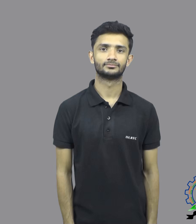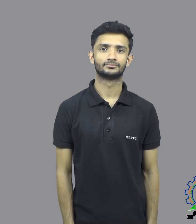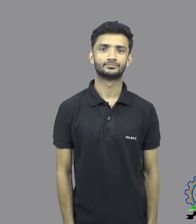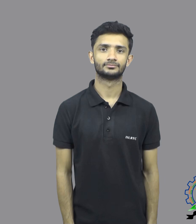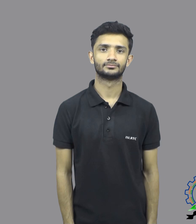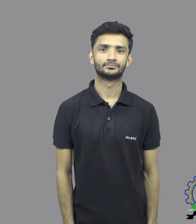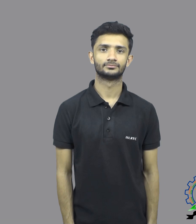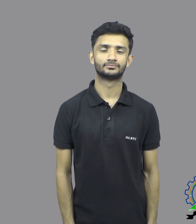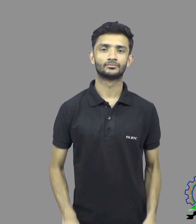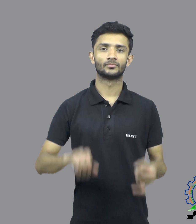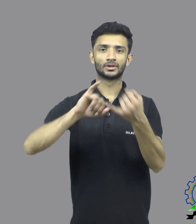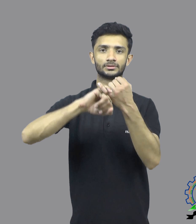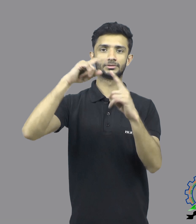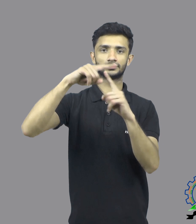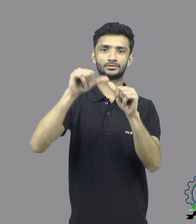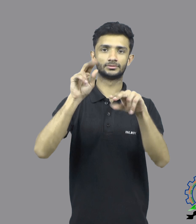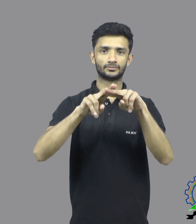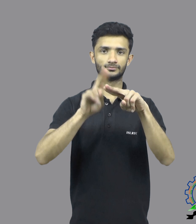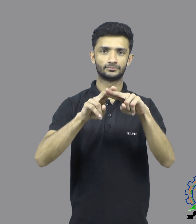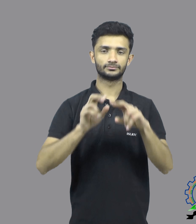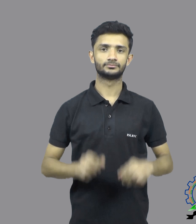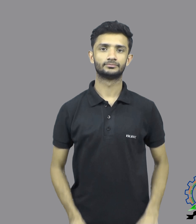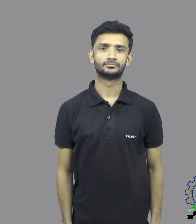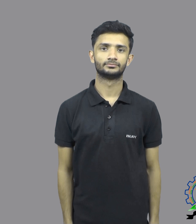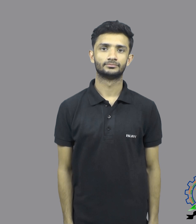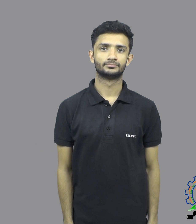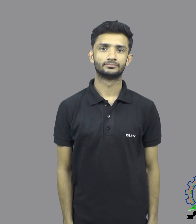Staff